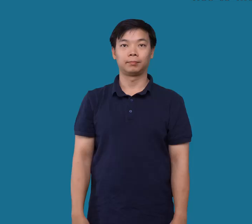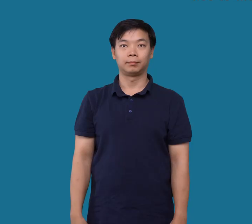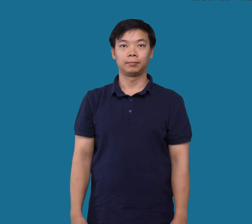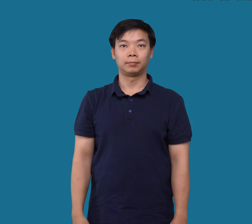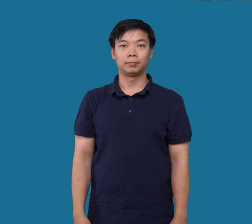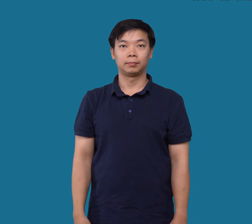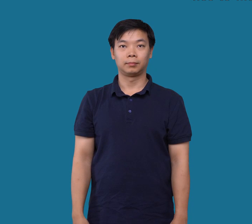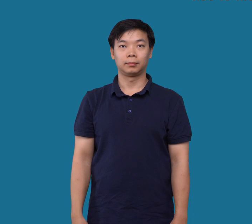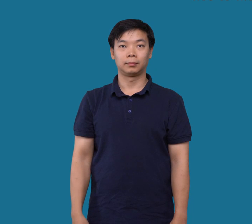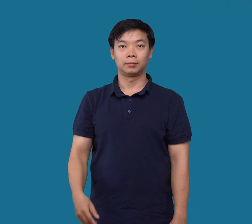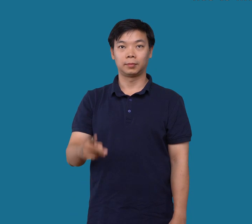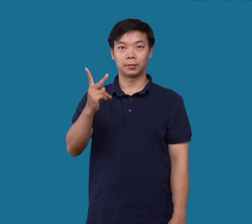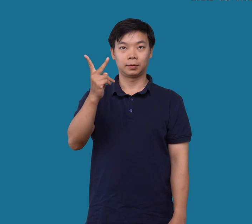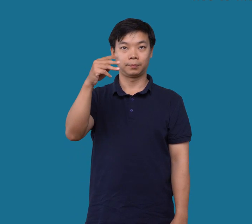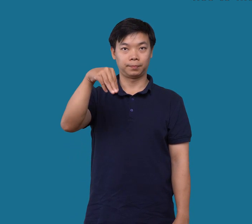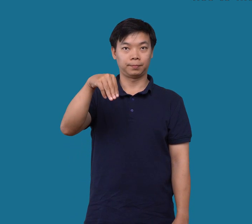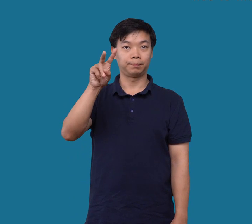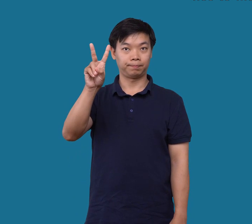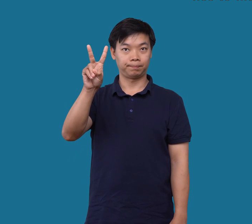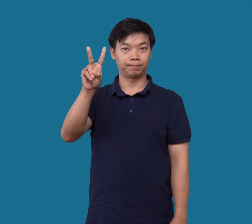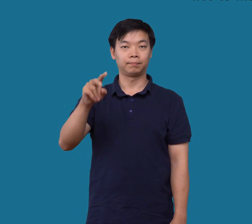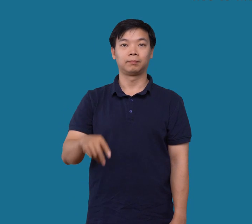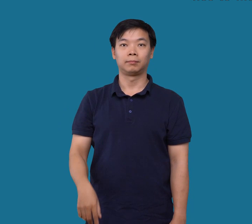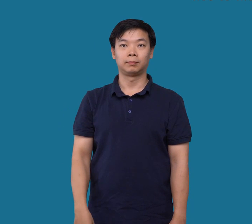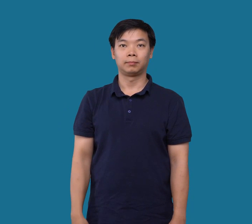héc-tô-mét vuông (hm2)